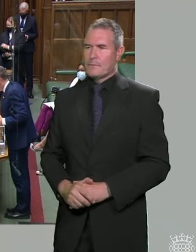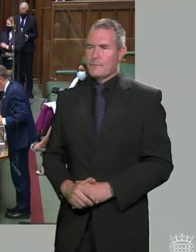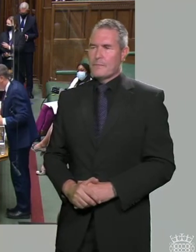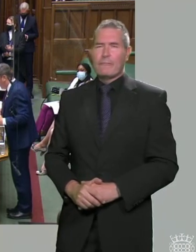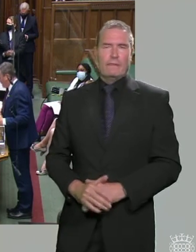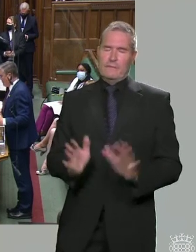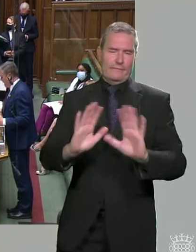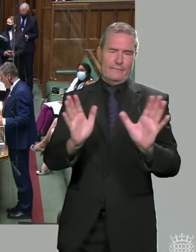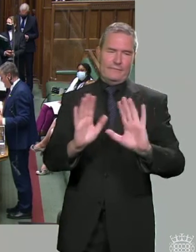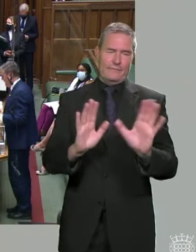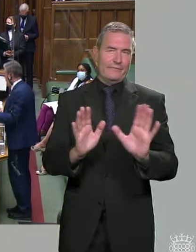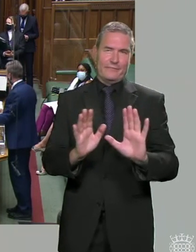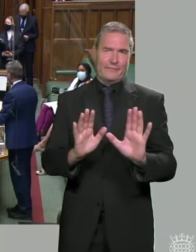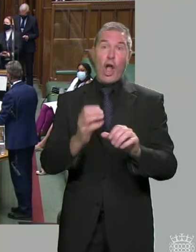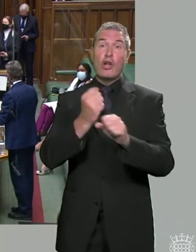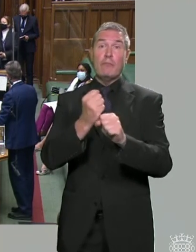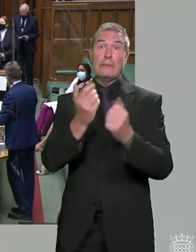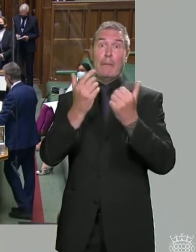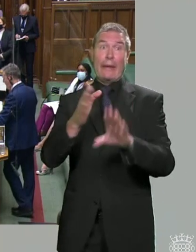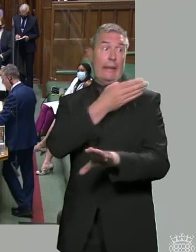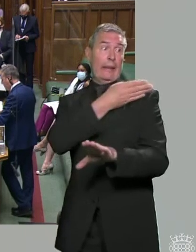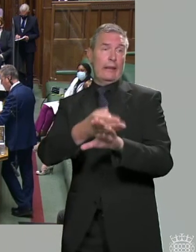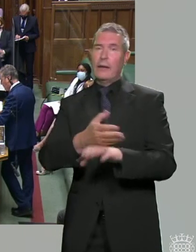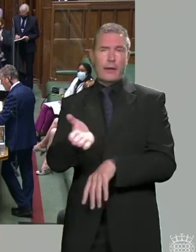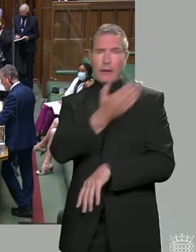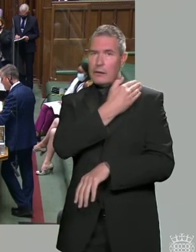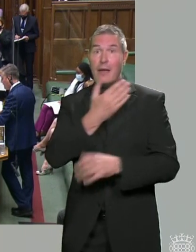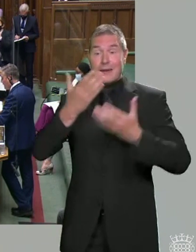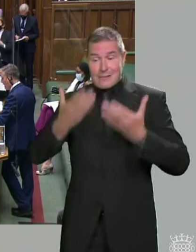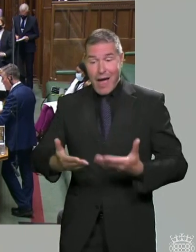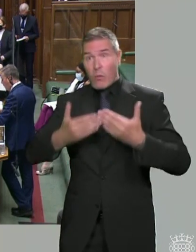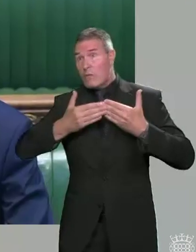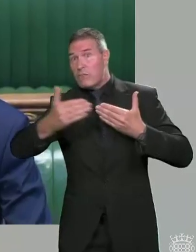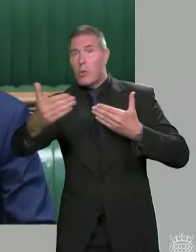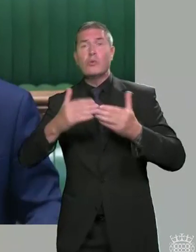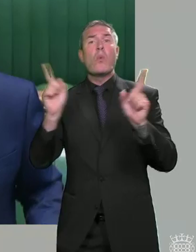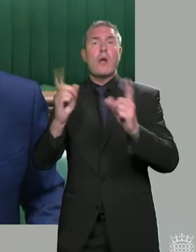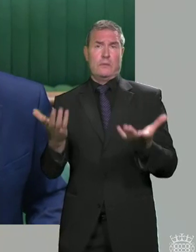Yet again, it is not what the Government have done; it is what is needed now in light of the decision taken this week.